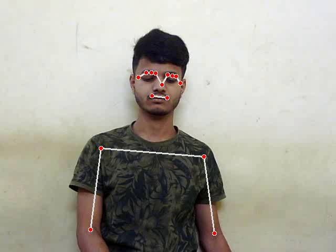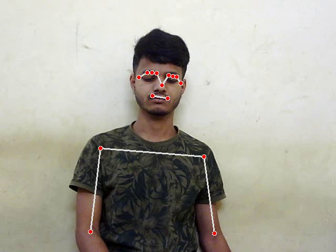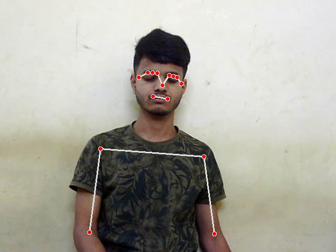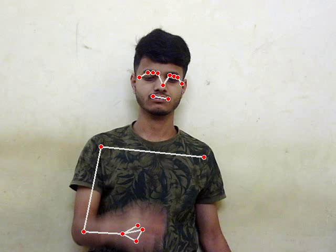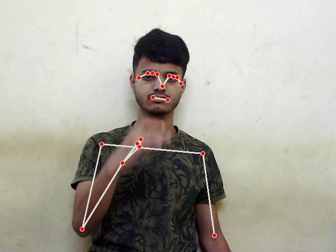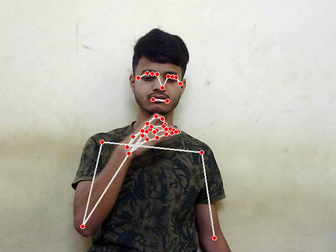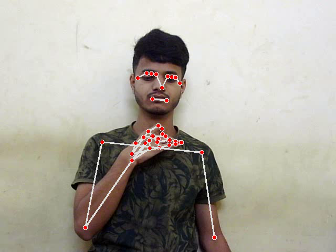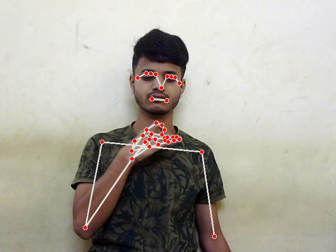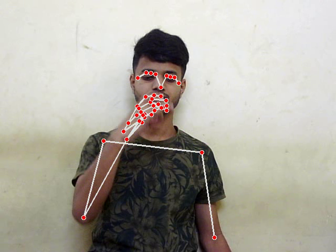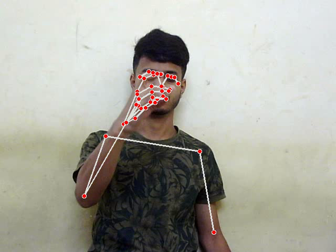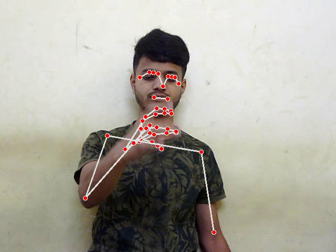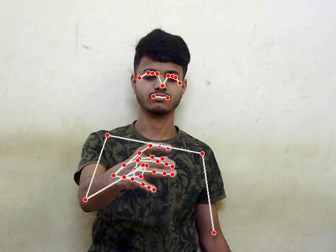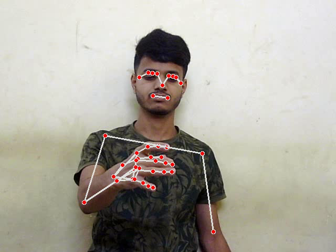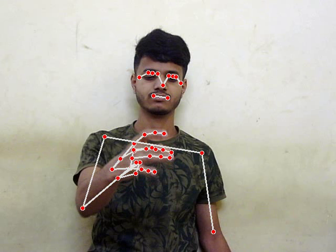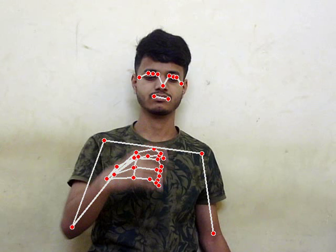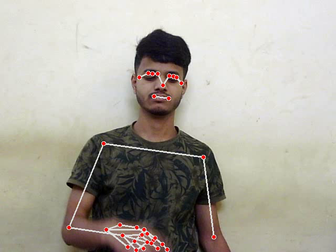like